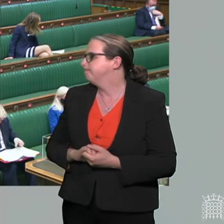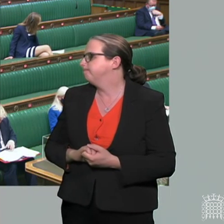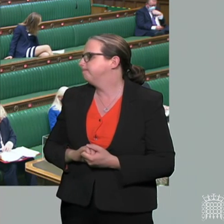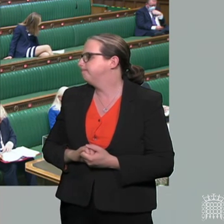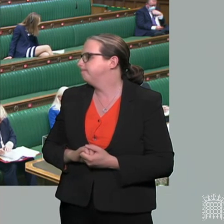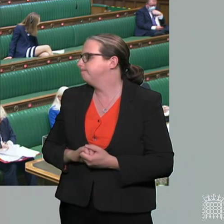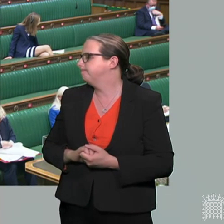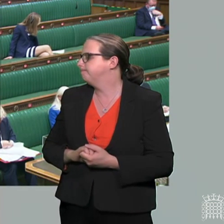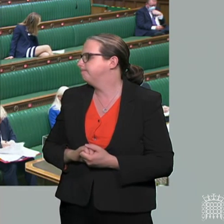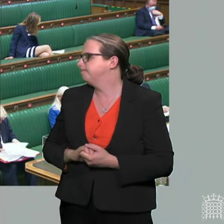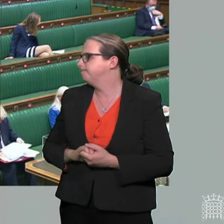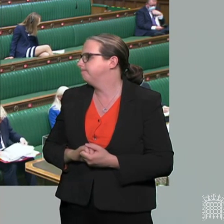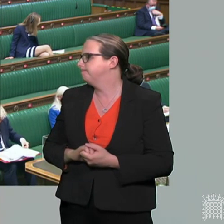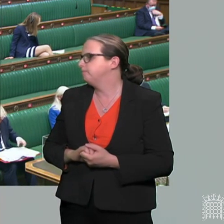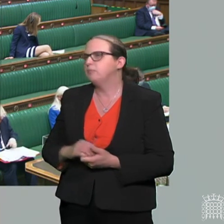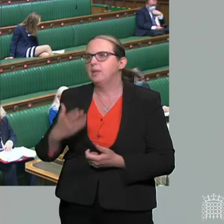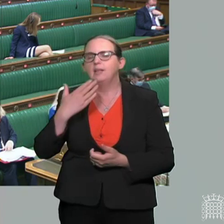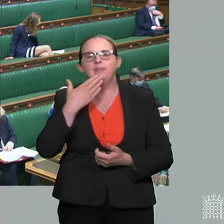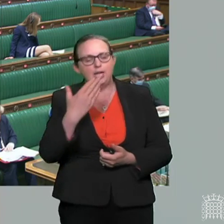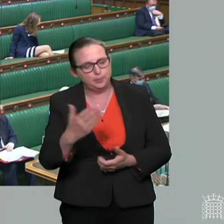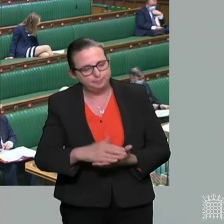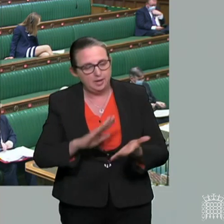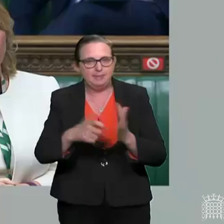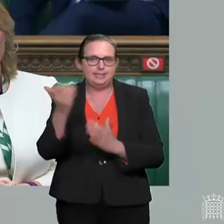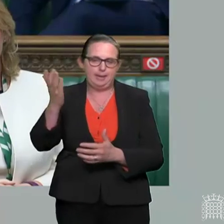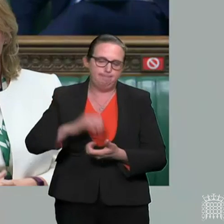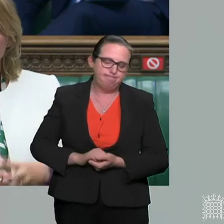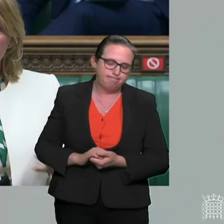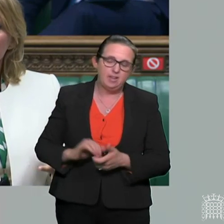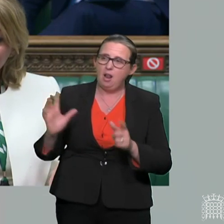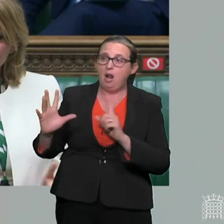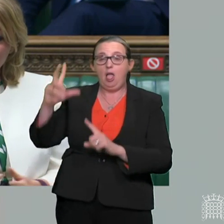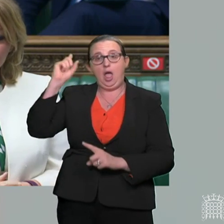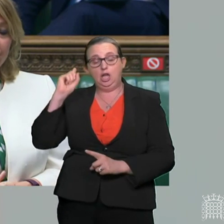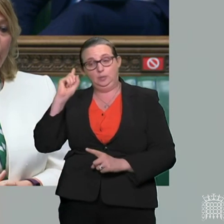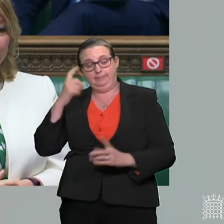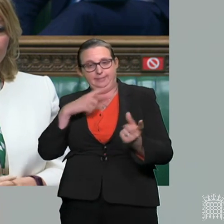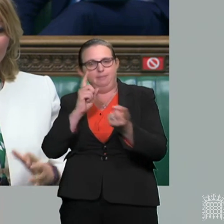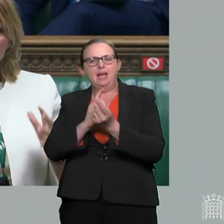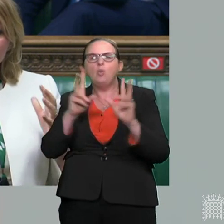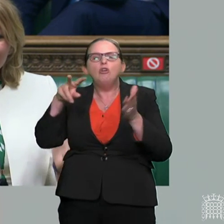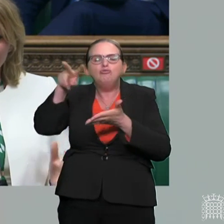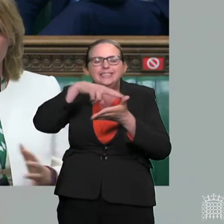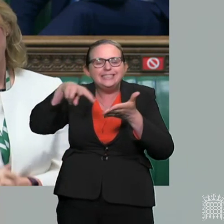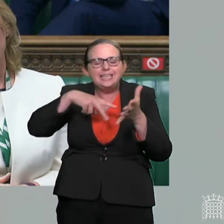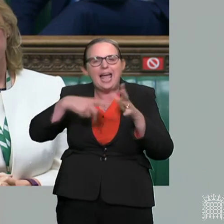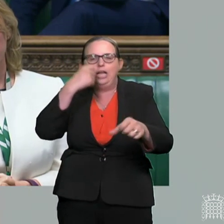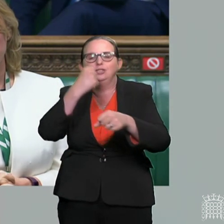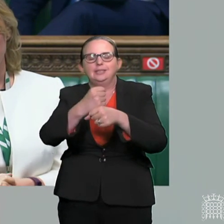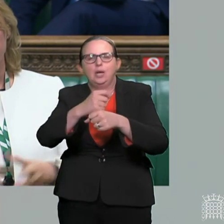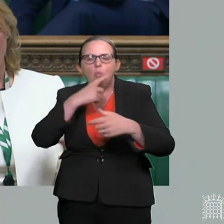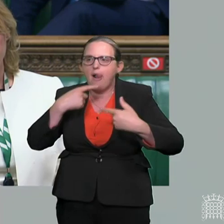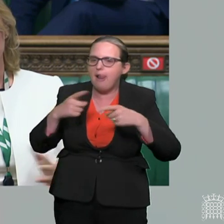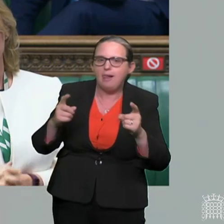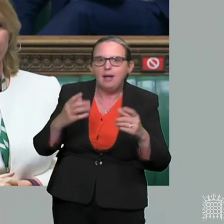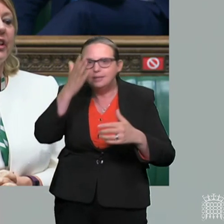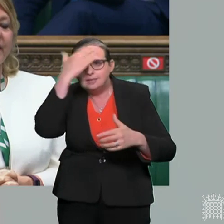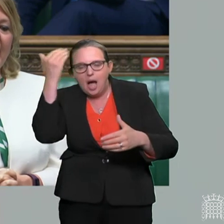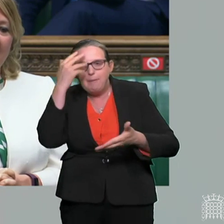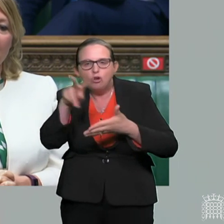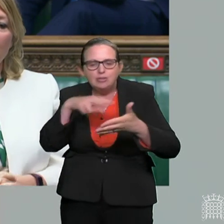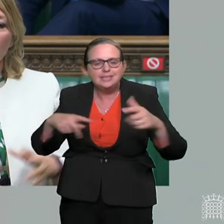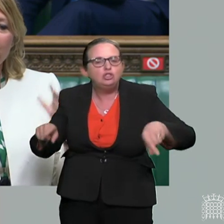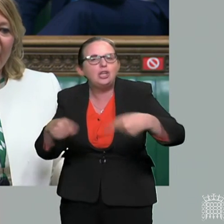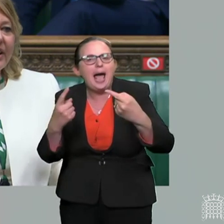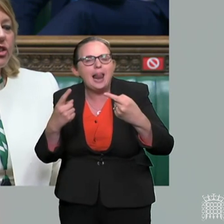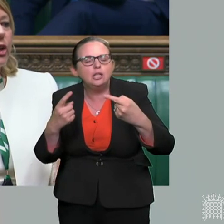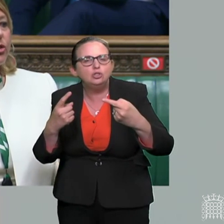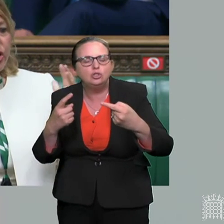Last week I met with the Reading Agency, which is about to launch its annual summer reading challenge and hopes to reach 1 million primary school children this year.